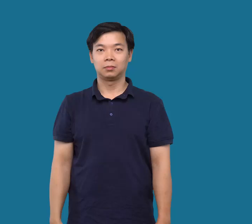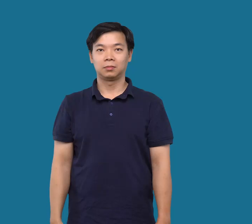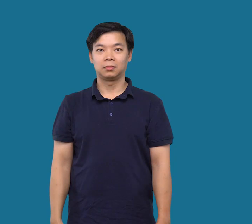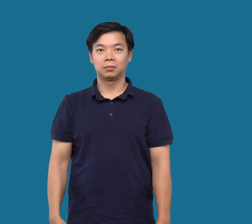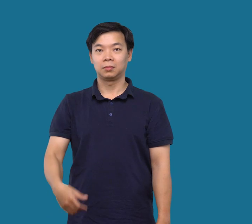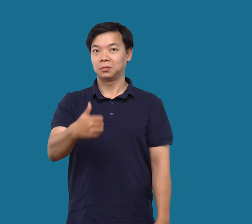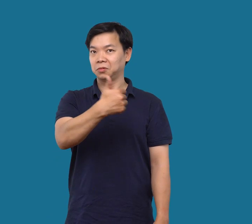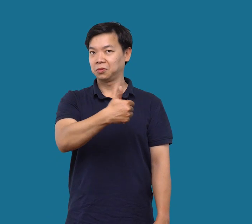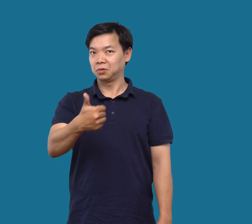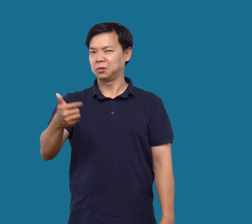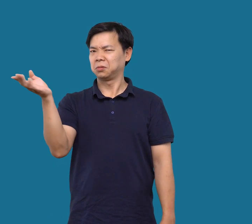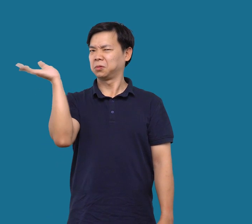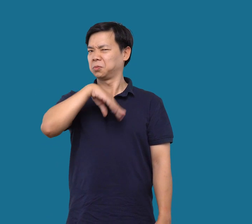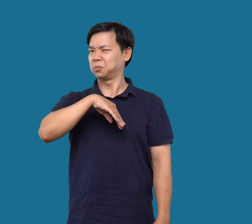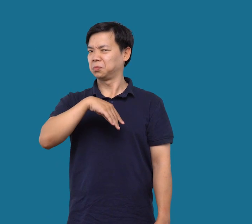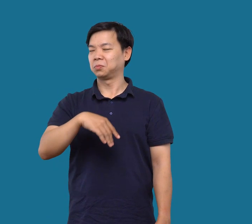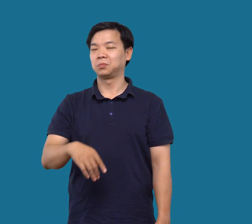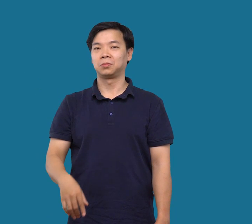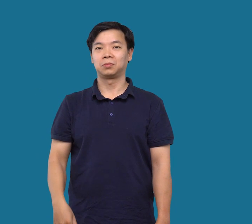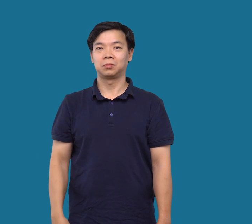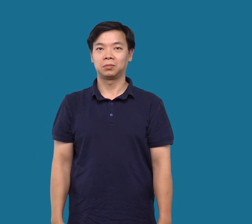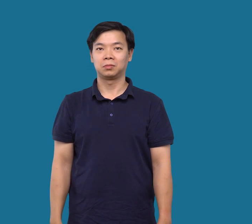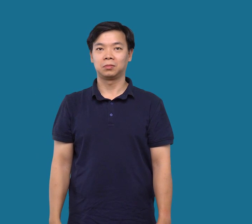người xấu